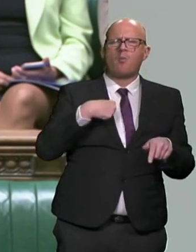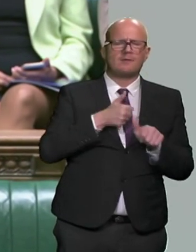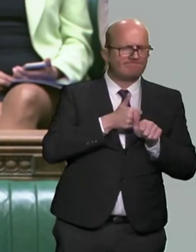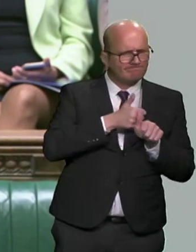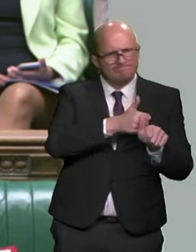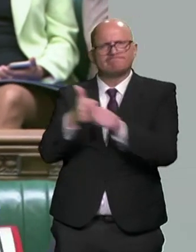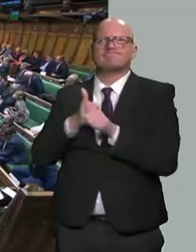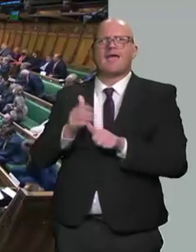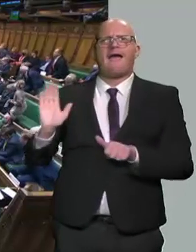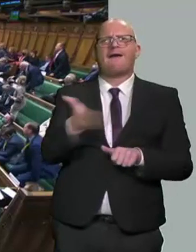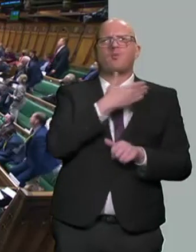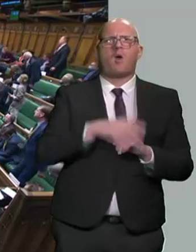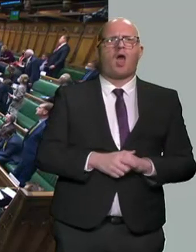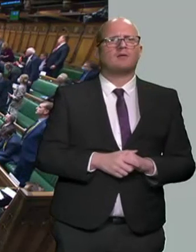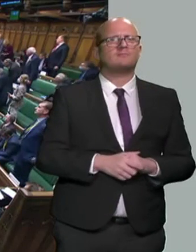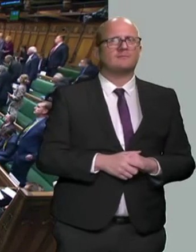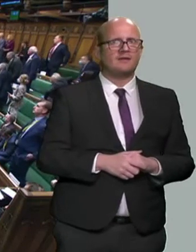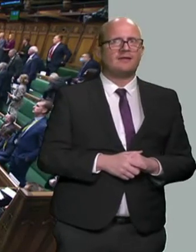I call the Chair of the Treasury Committee, Mel